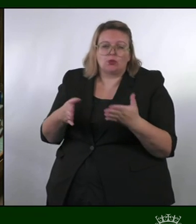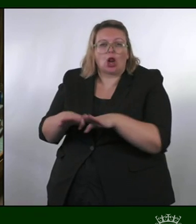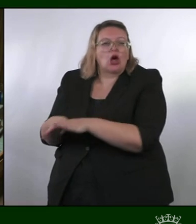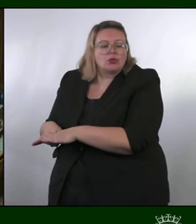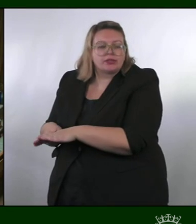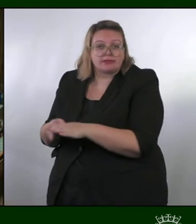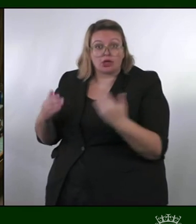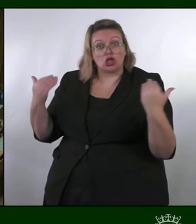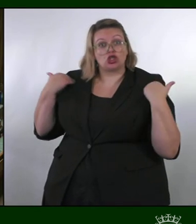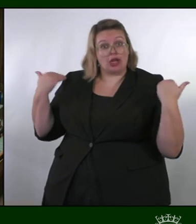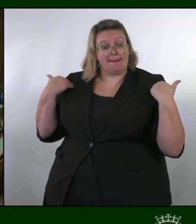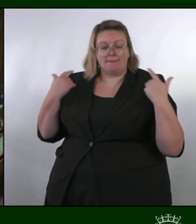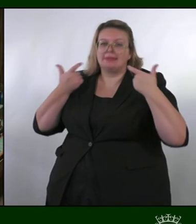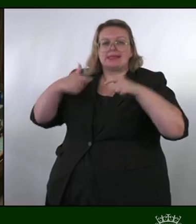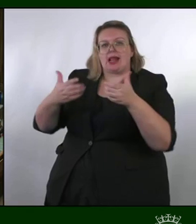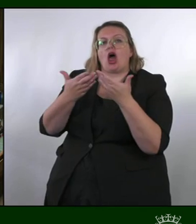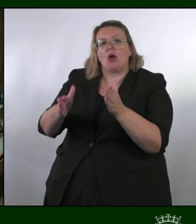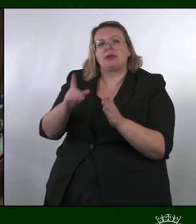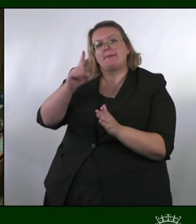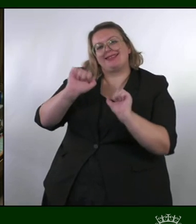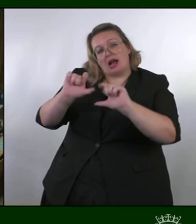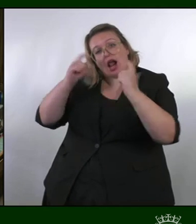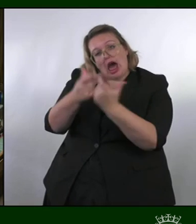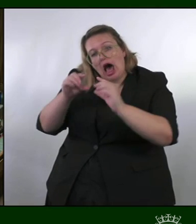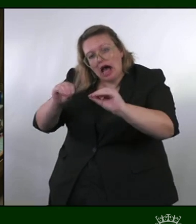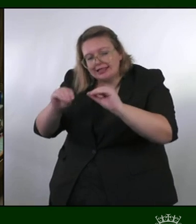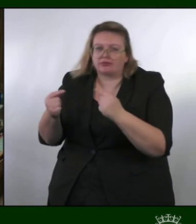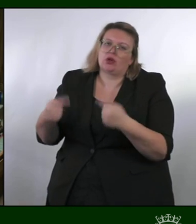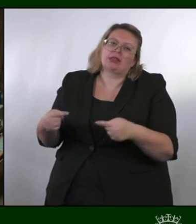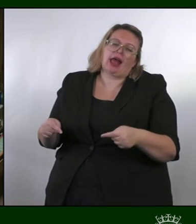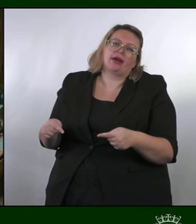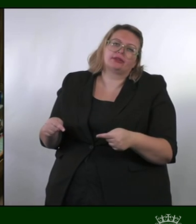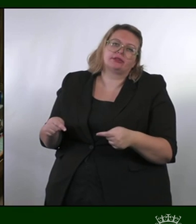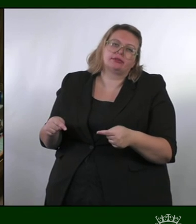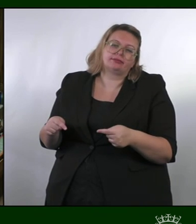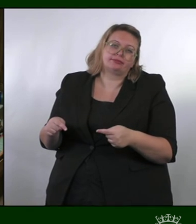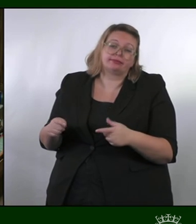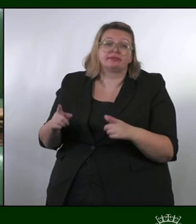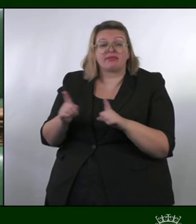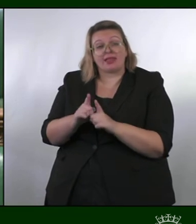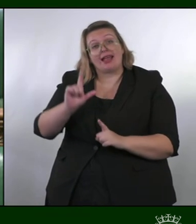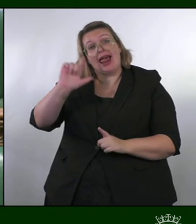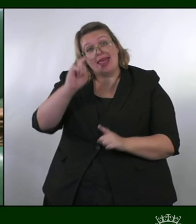We cannot defeat this virus on the cheap, nor should it be broken on the backs of the lowest paid.